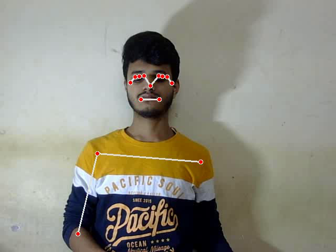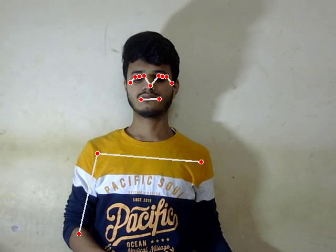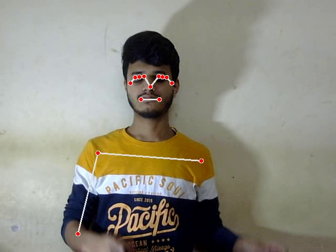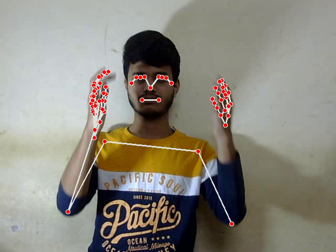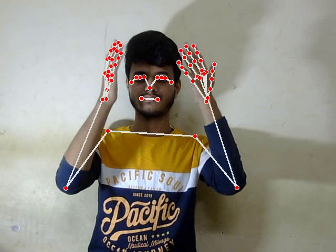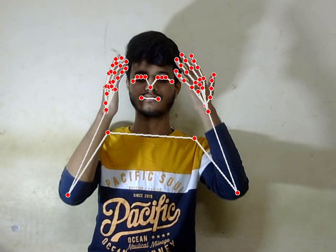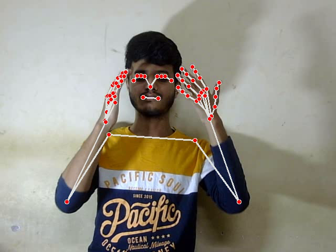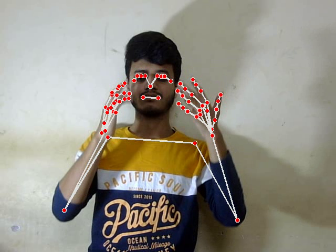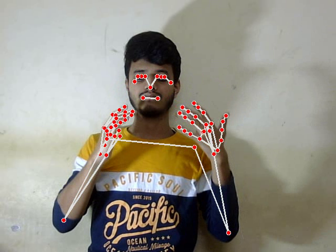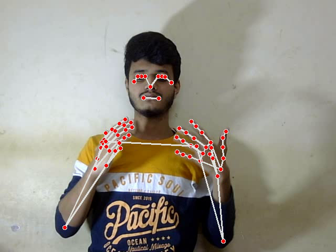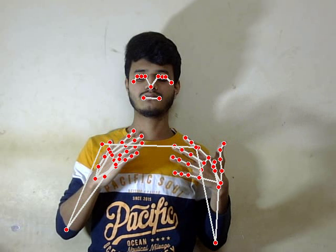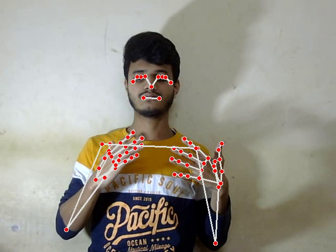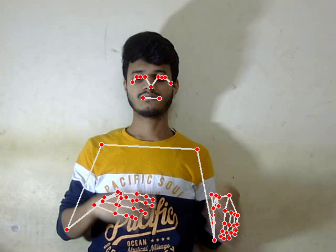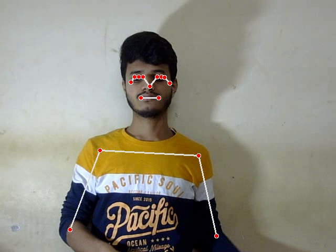sad